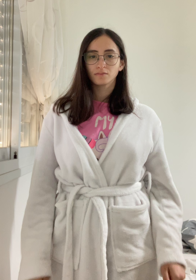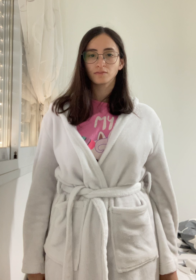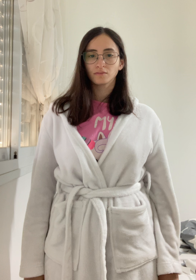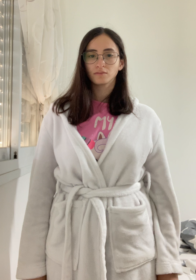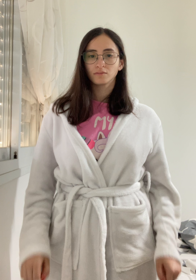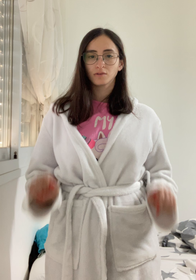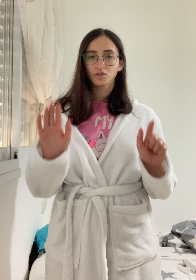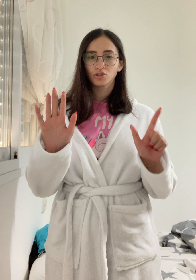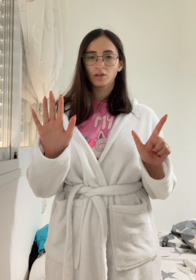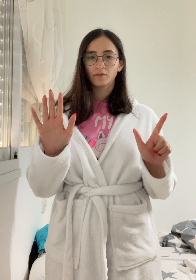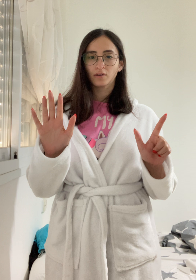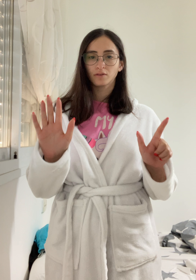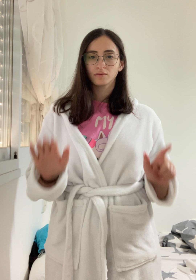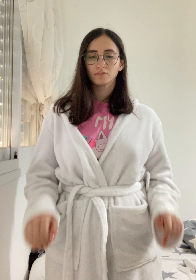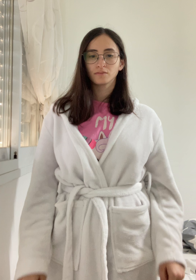שבע